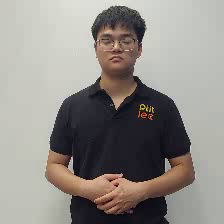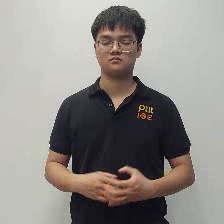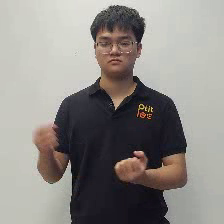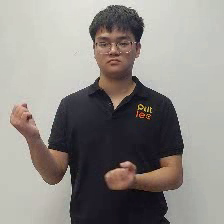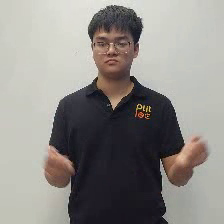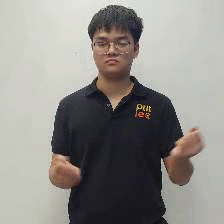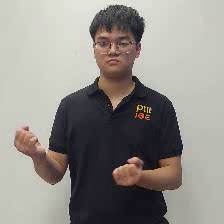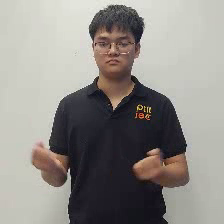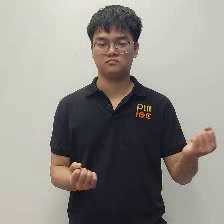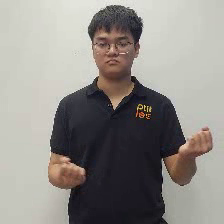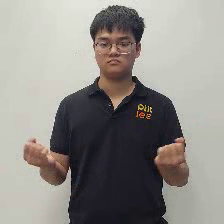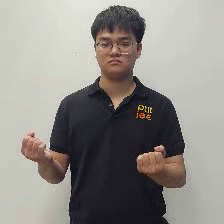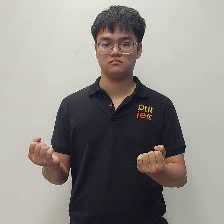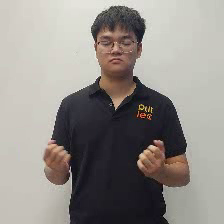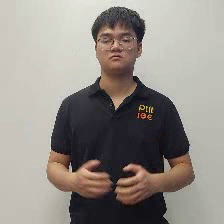Ô tô